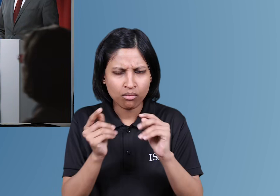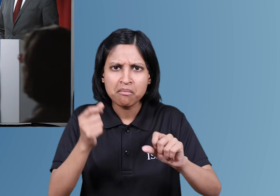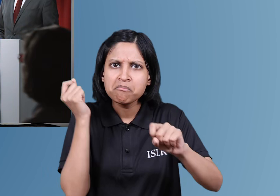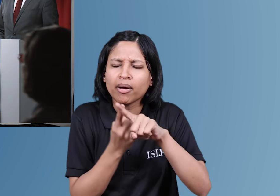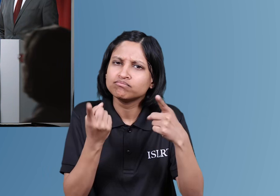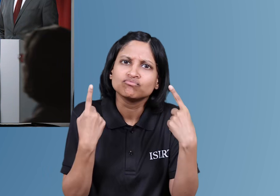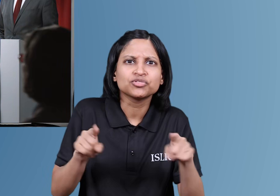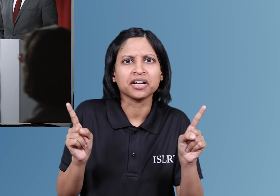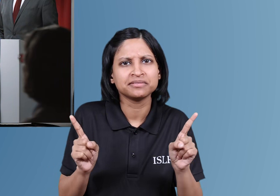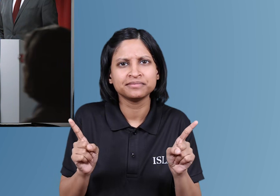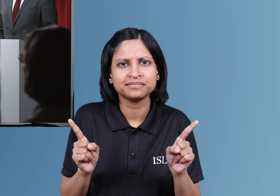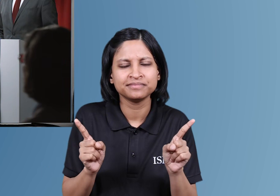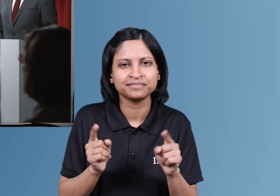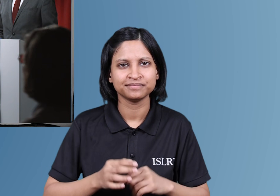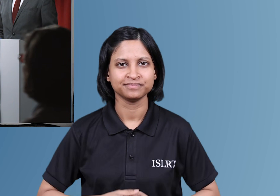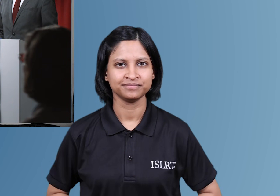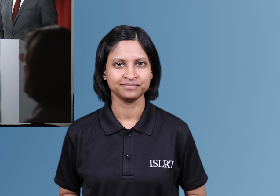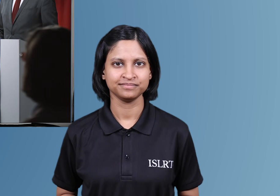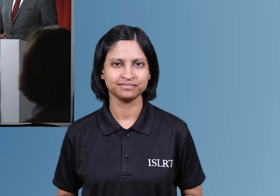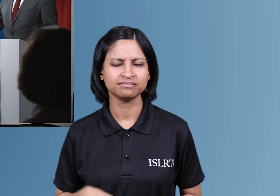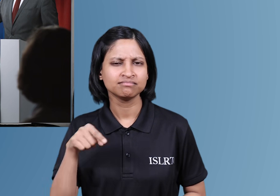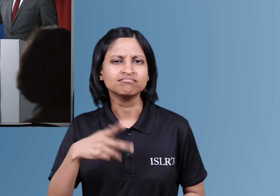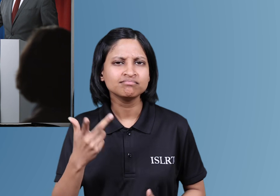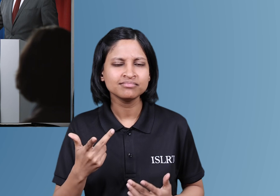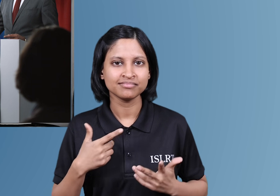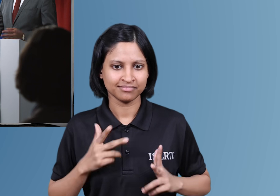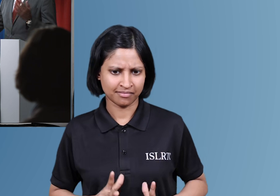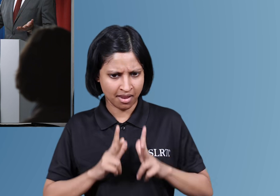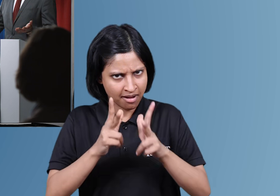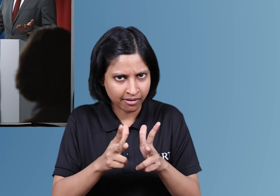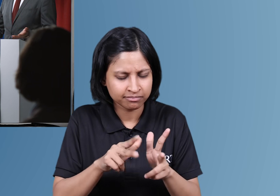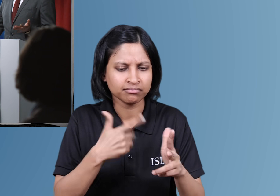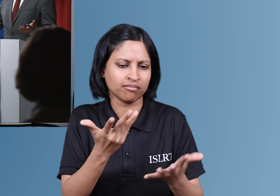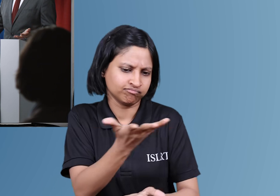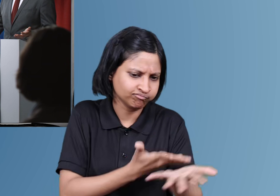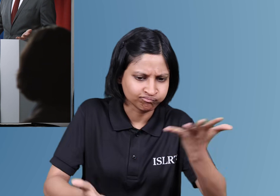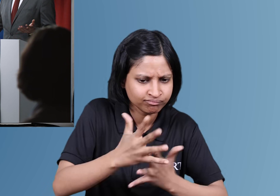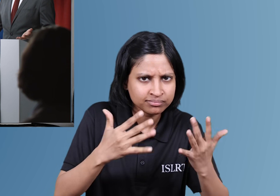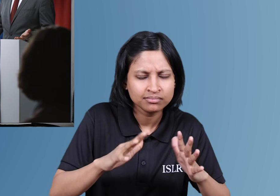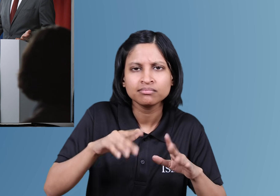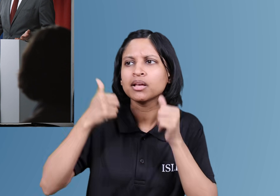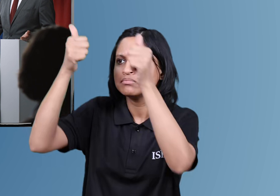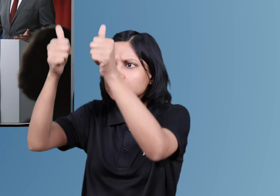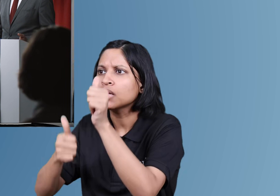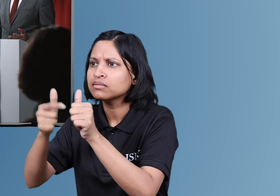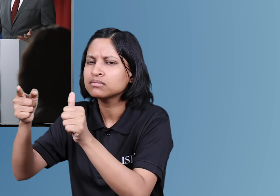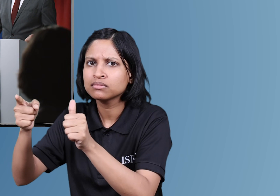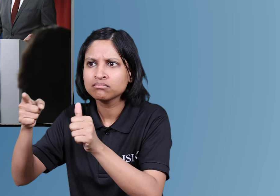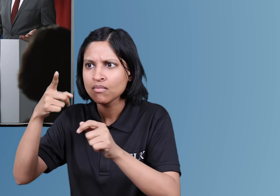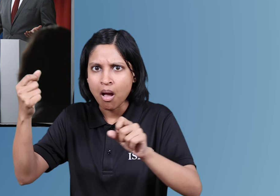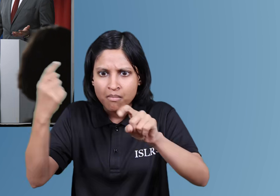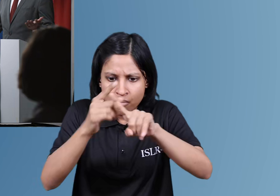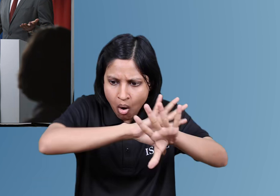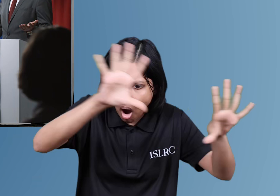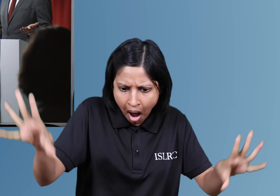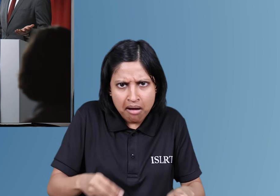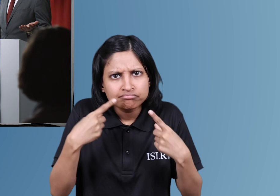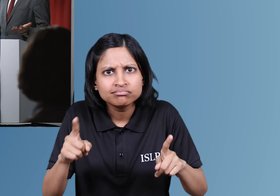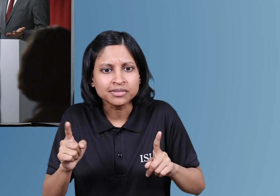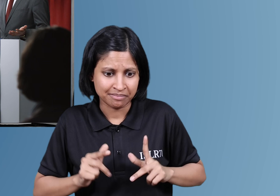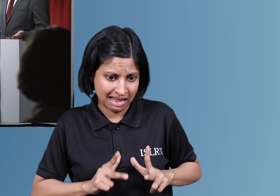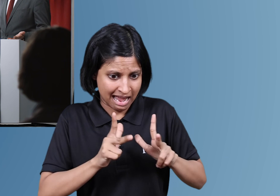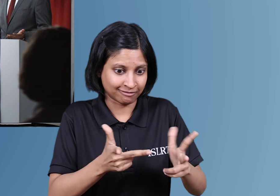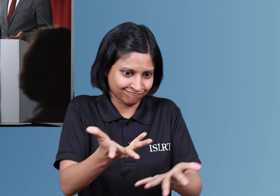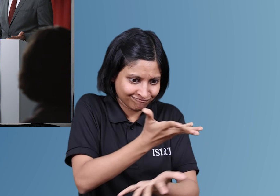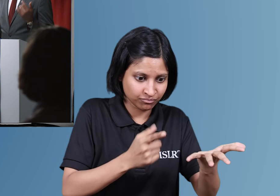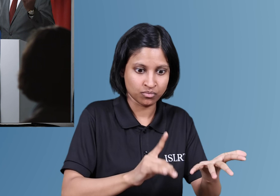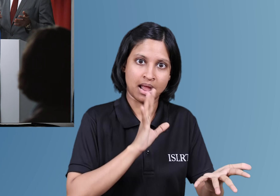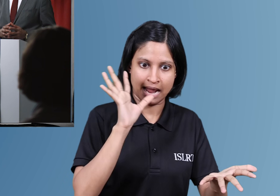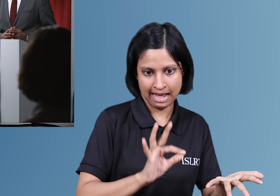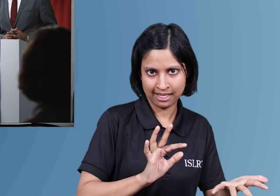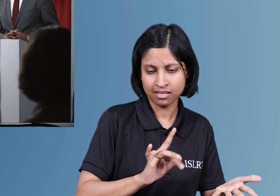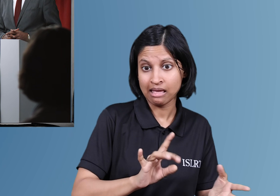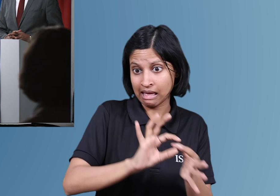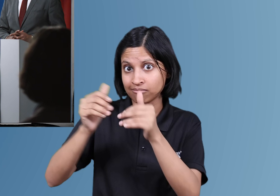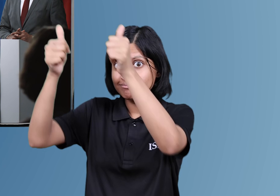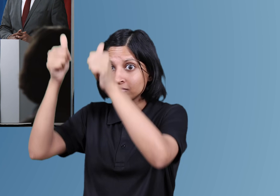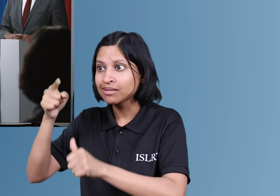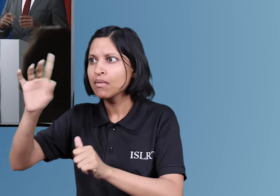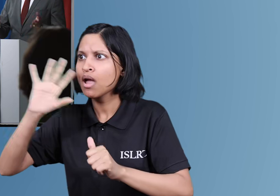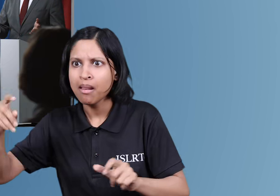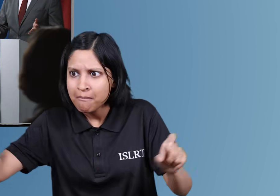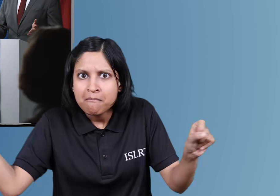Soundness Soundness means an argument is both valid and has true premises, making the conclusion true as well.